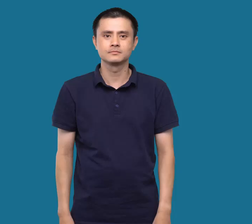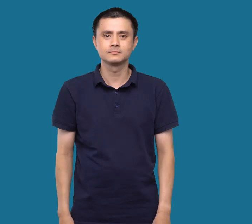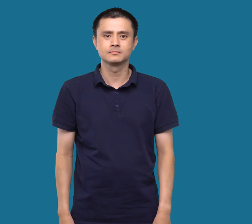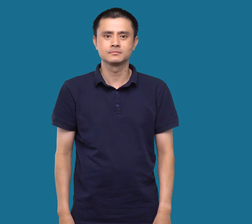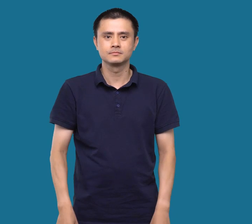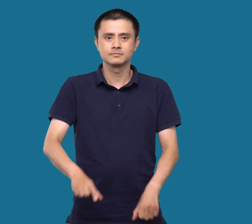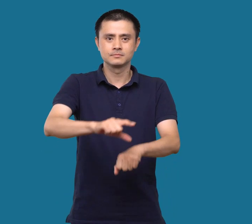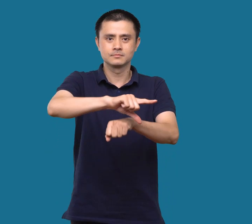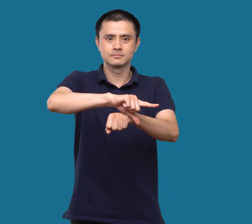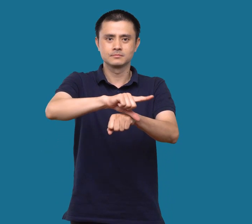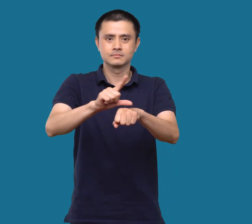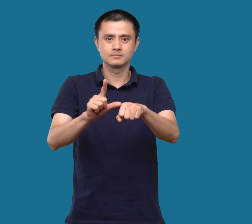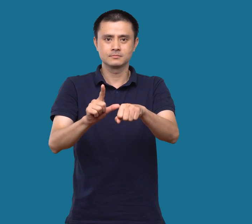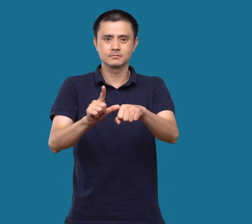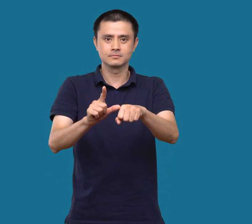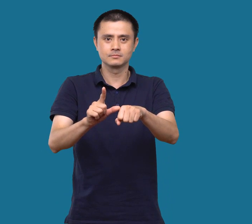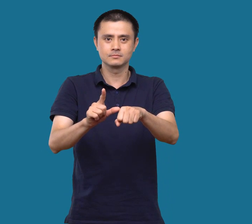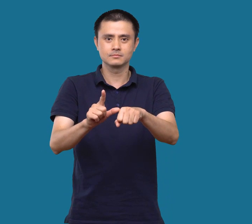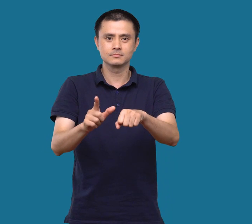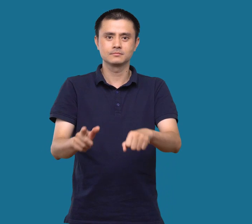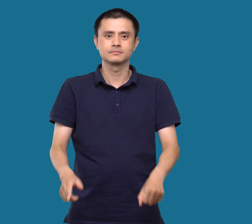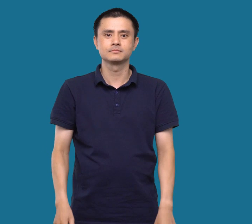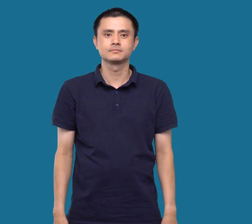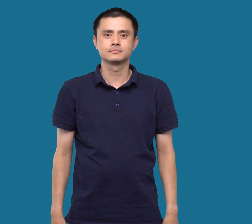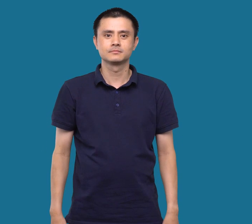liên quan